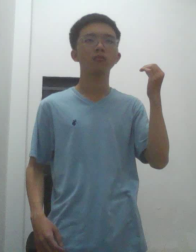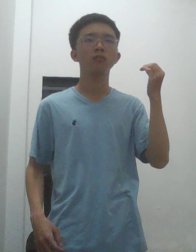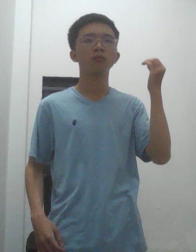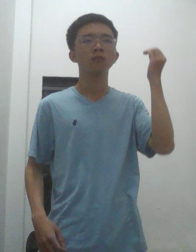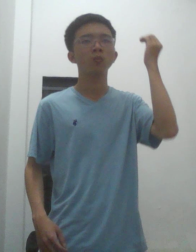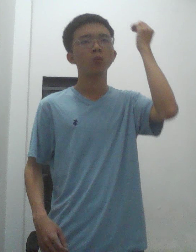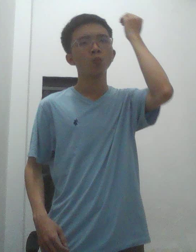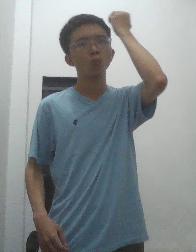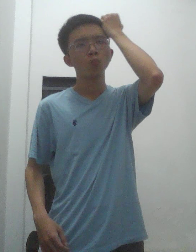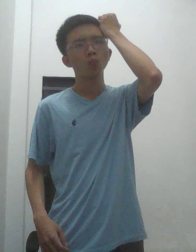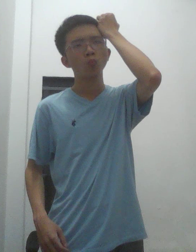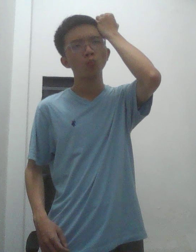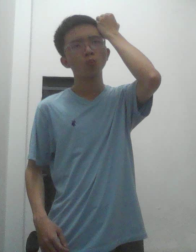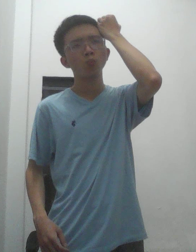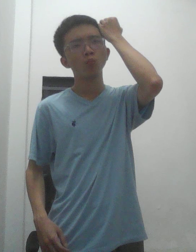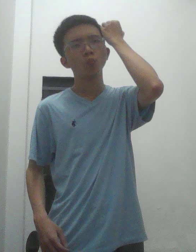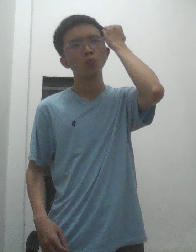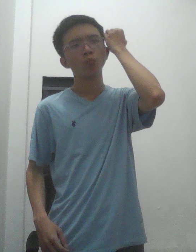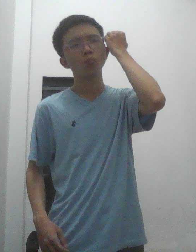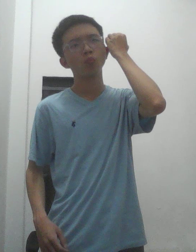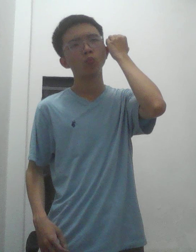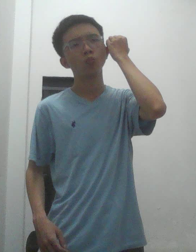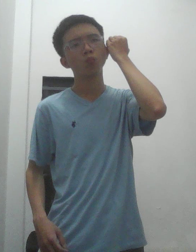oi troi